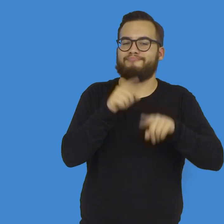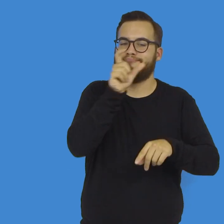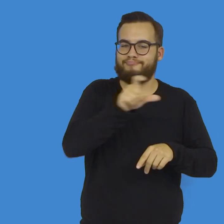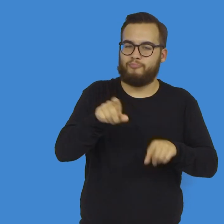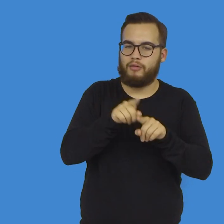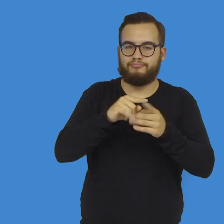persona